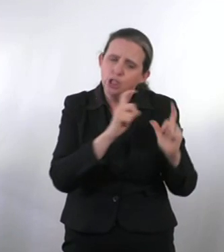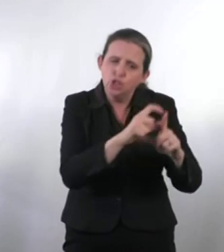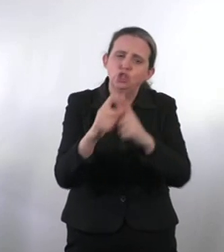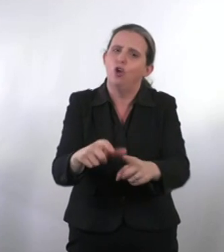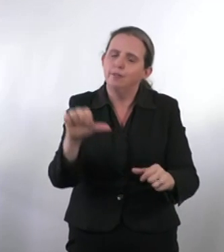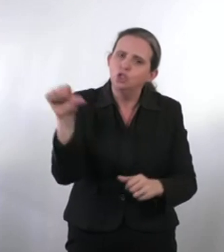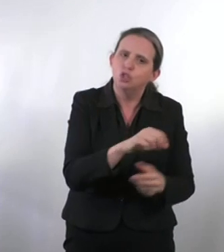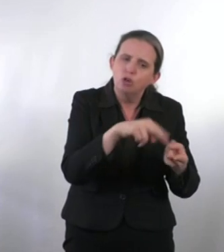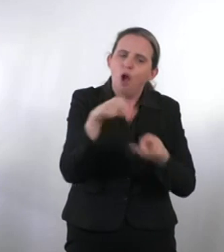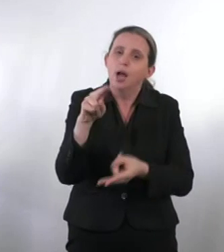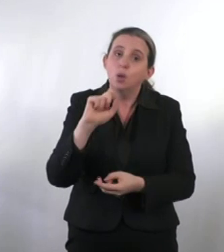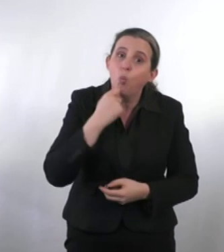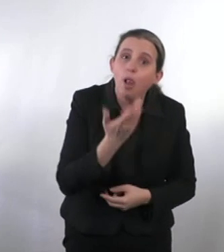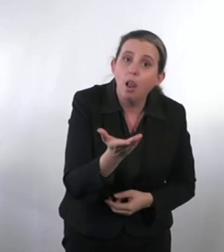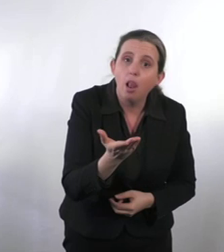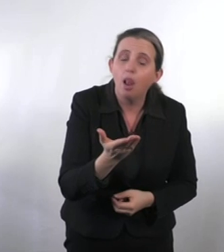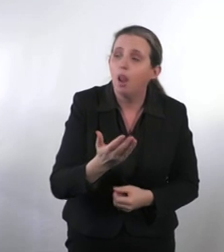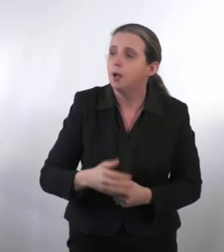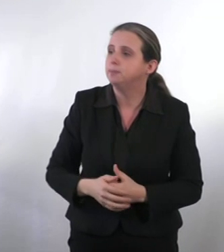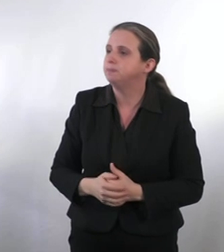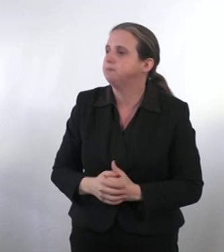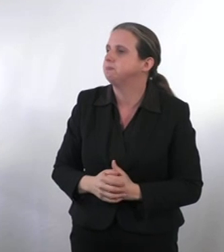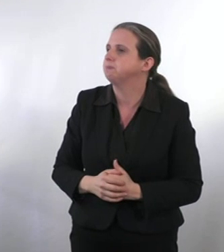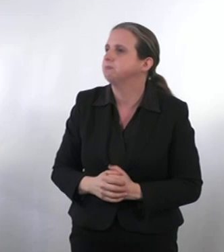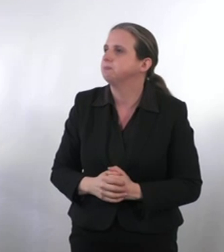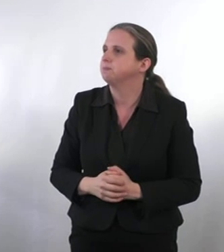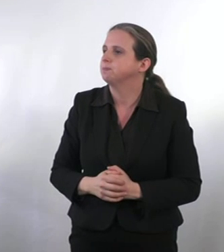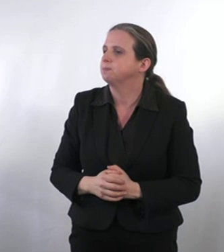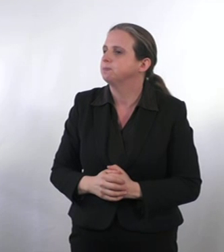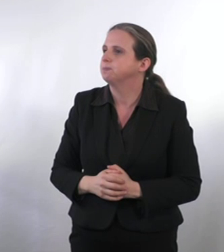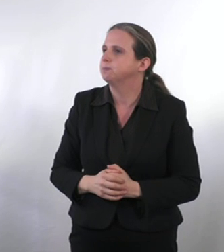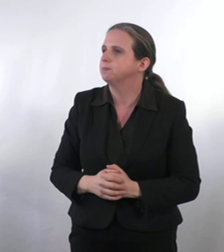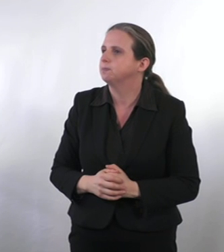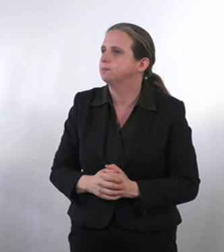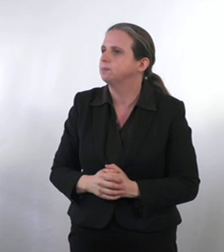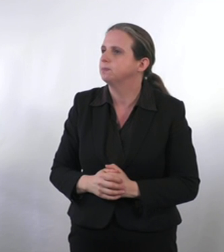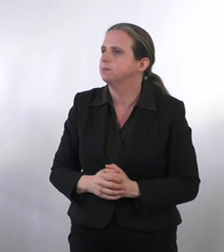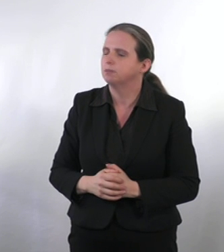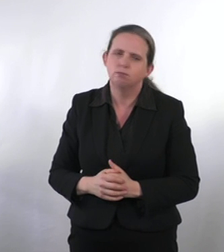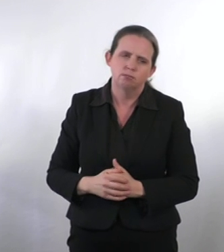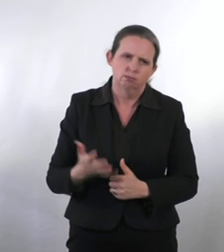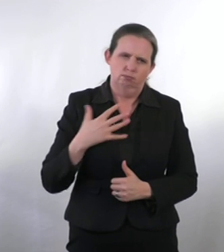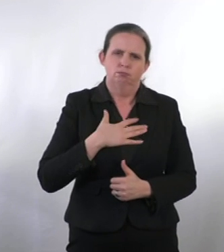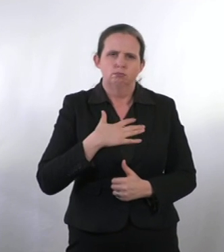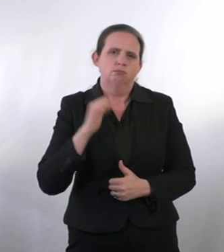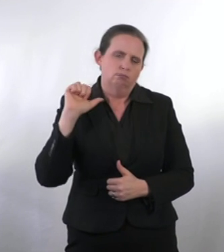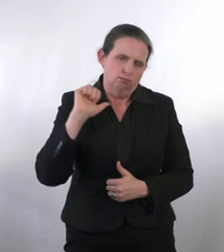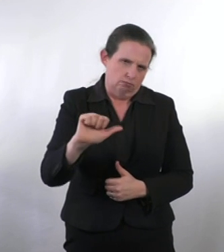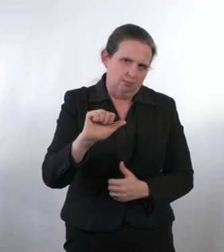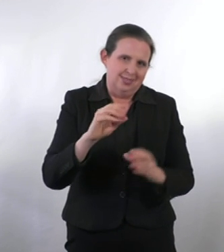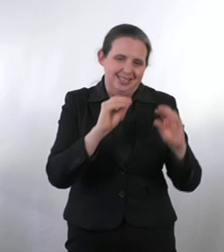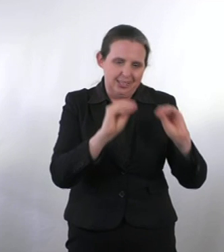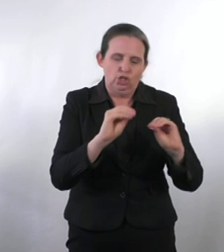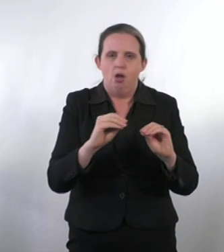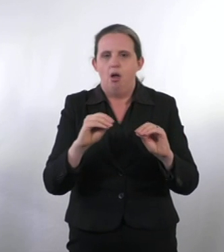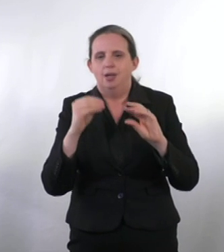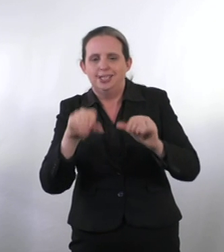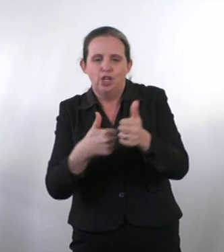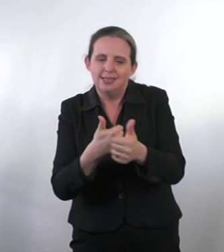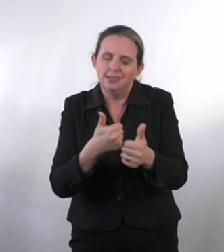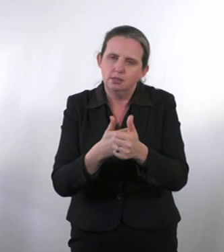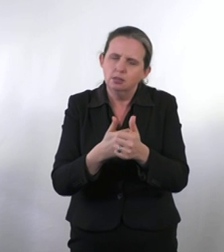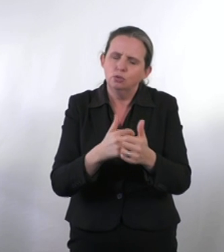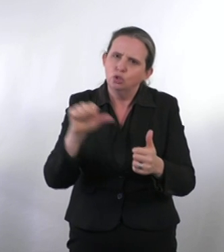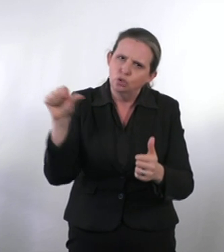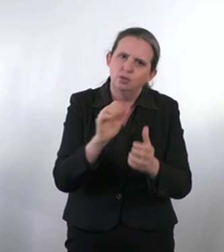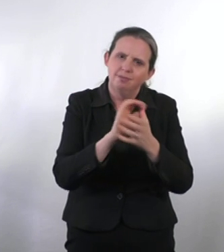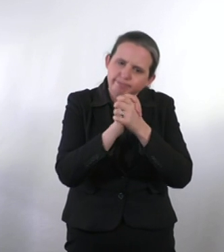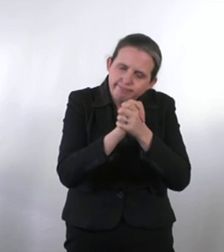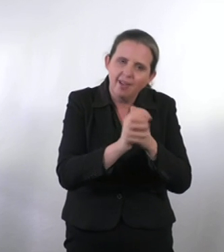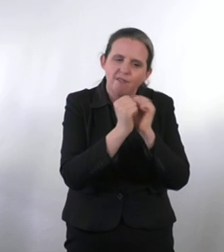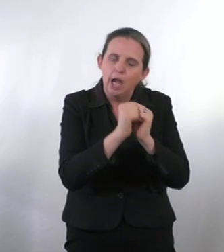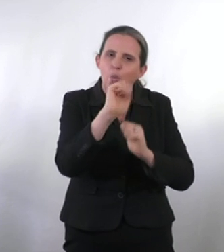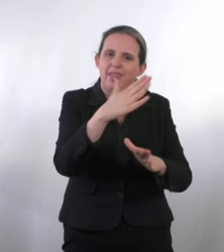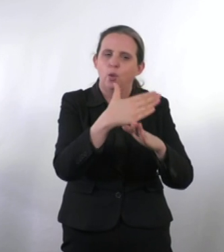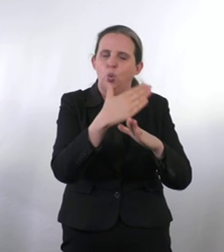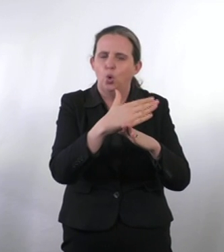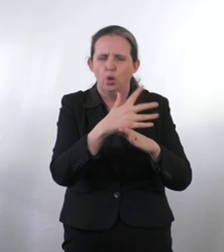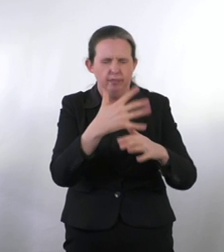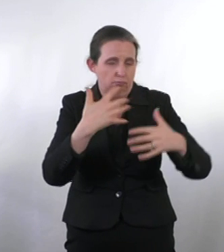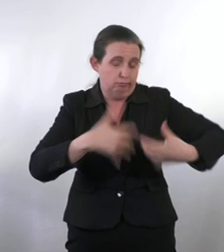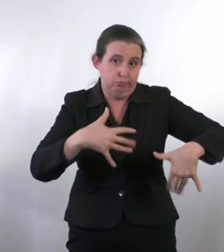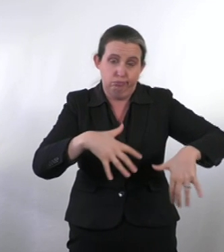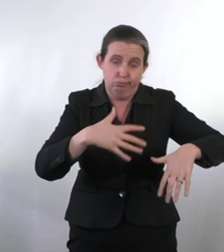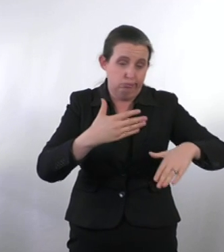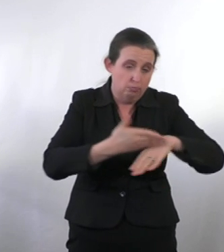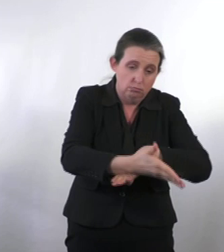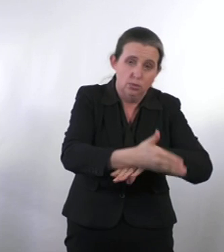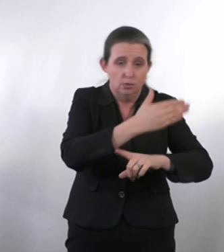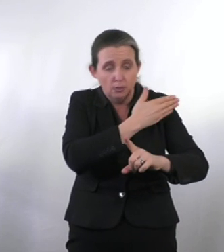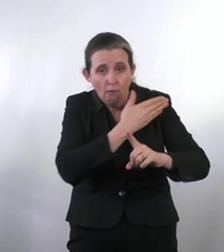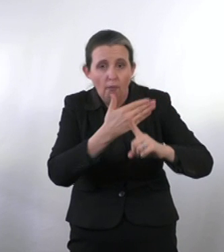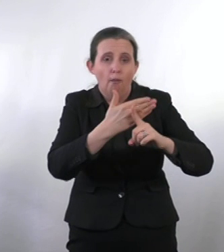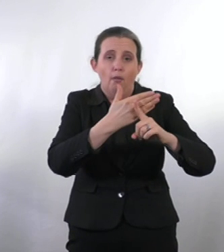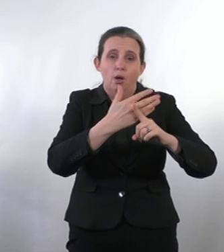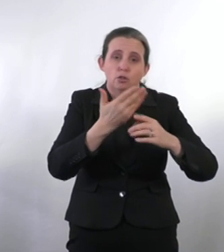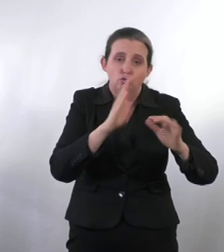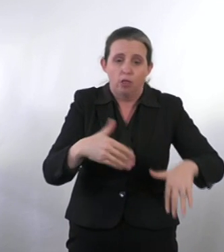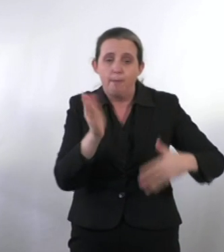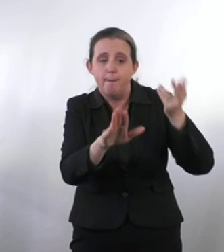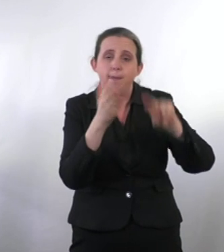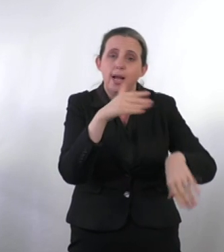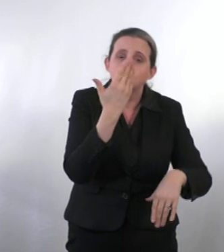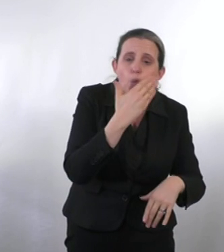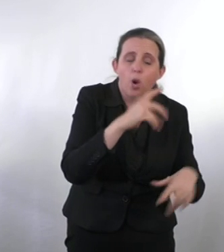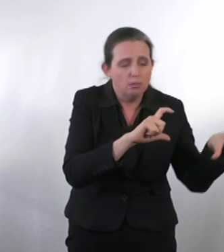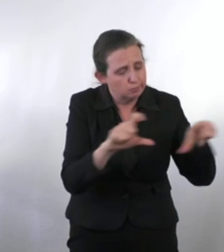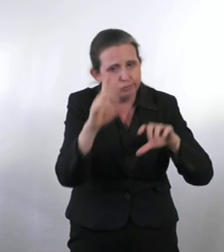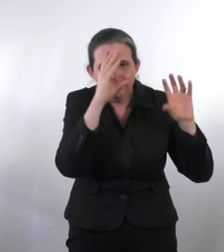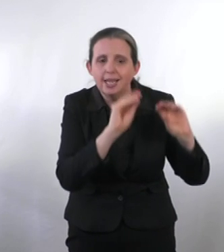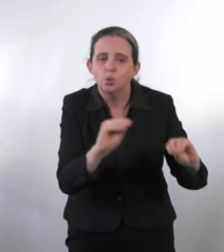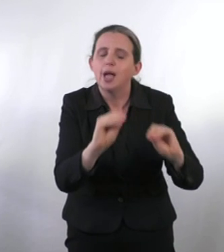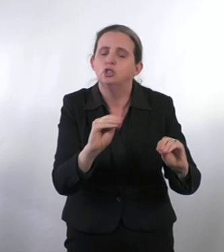The hon. Lady is right to value key workers and the amazing job that they do—particularly teachers and teaching assistants, who have done fantastic work in getting our kids back into school over the last few months and continue to do an amazing job.